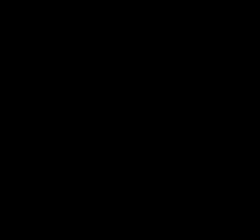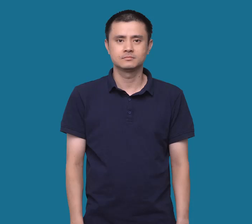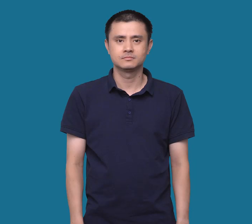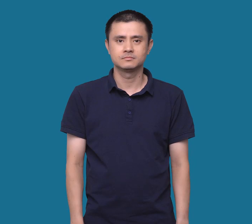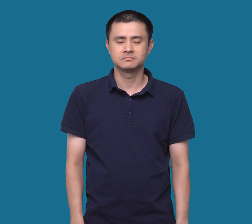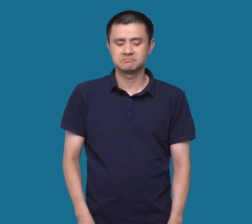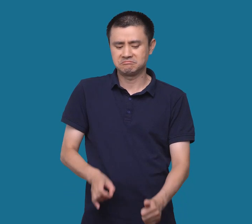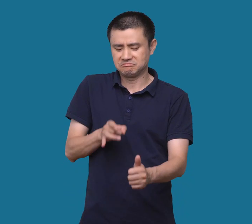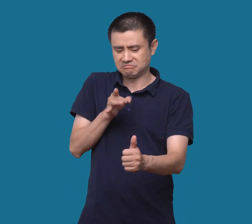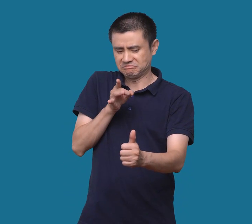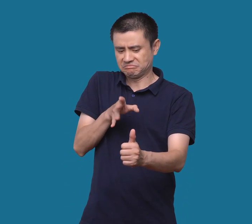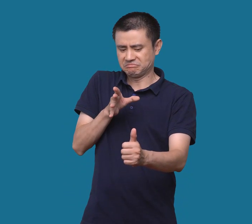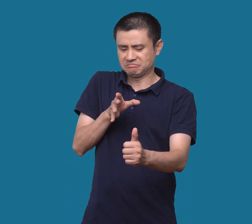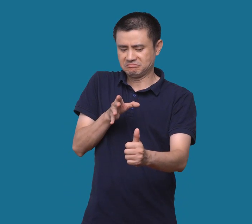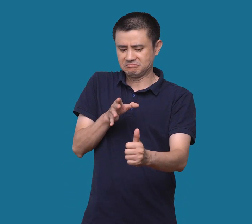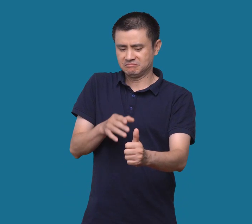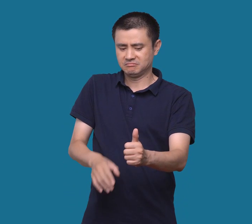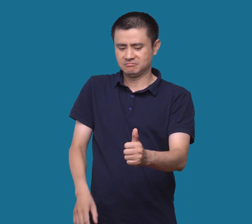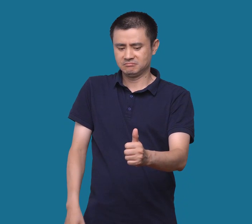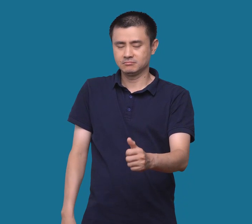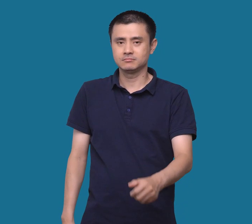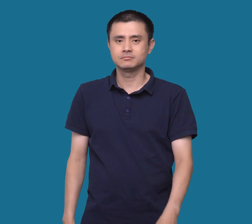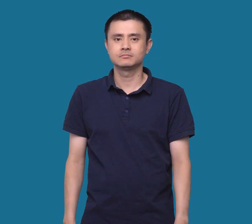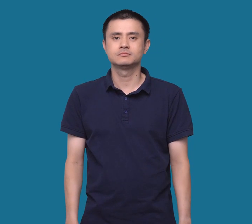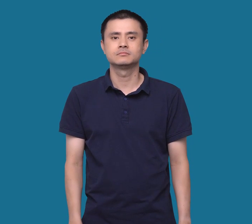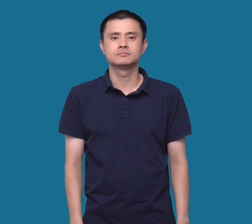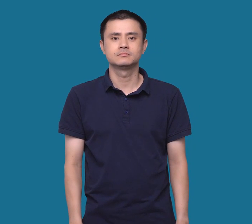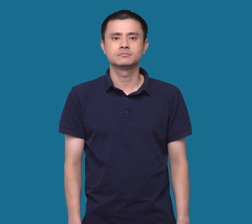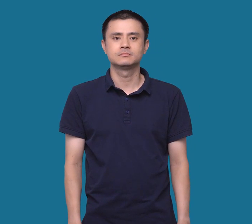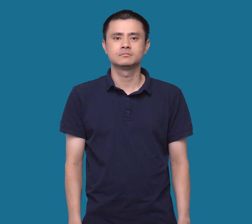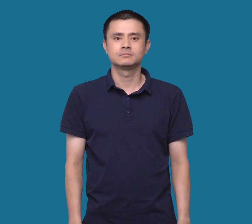bất hiếu